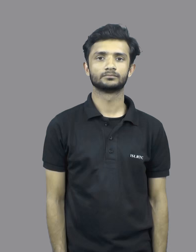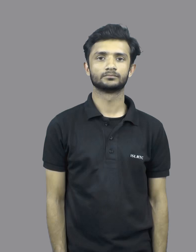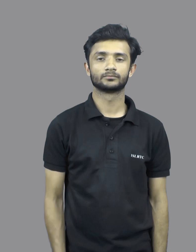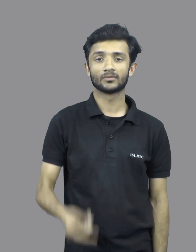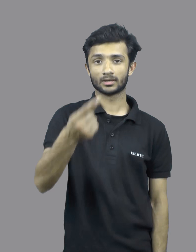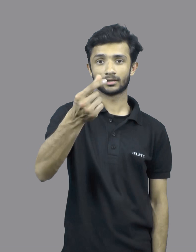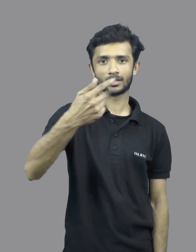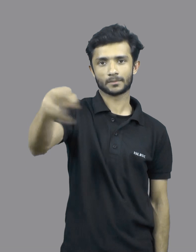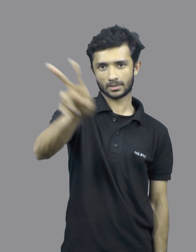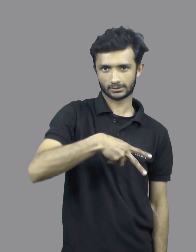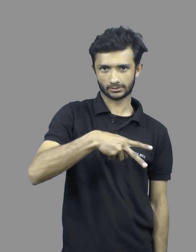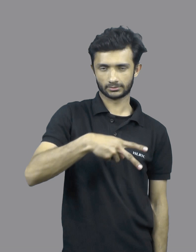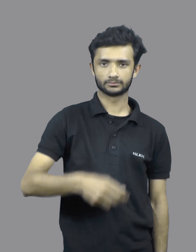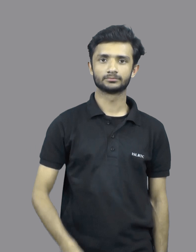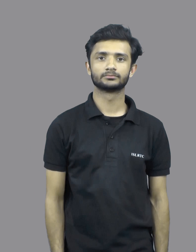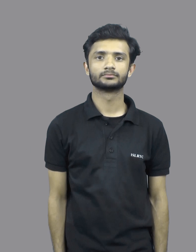Refund